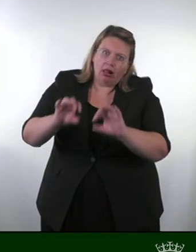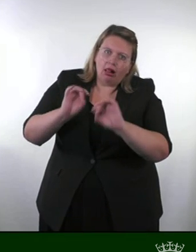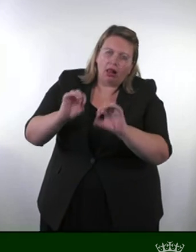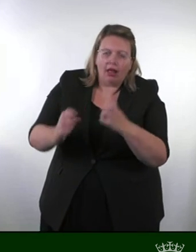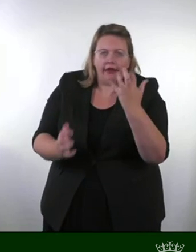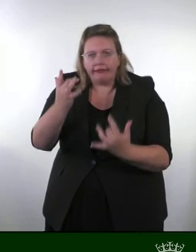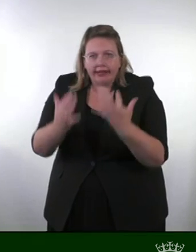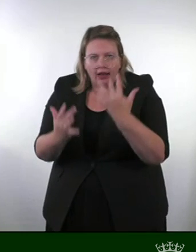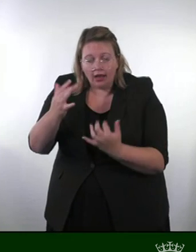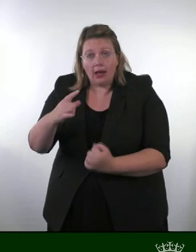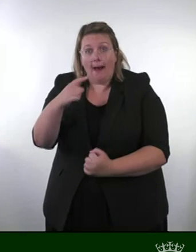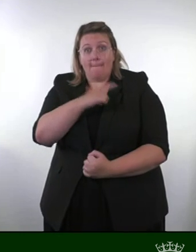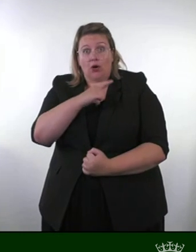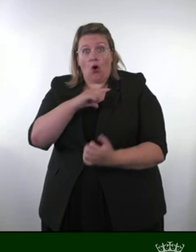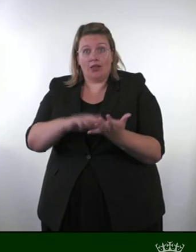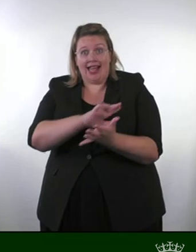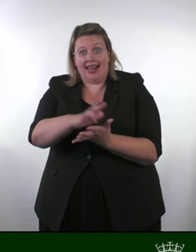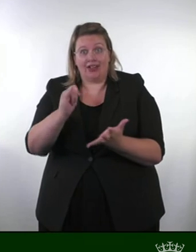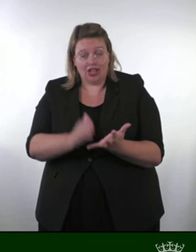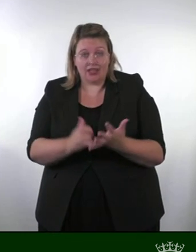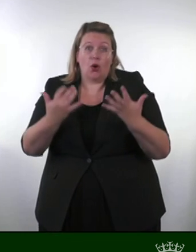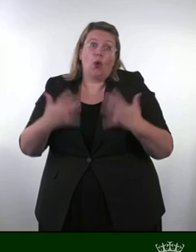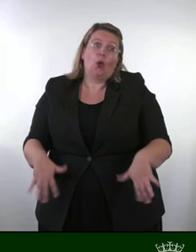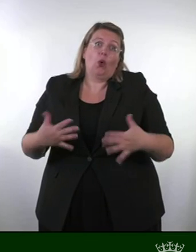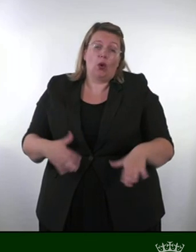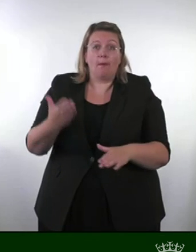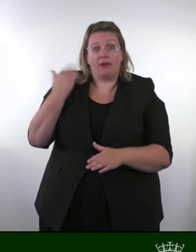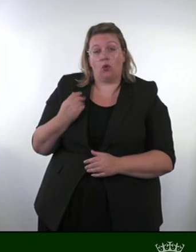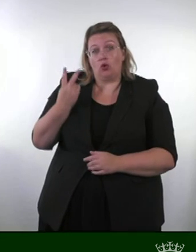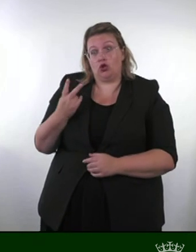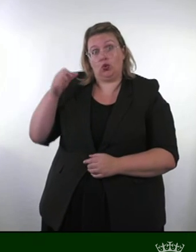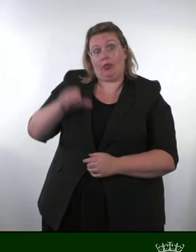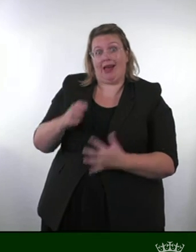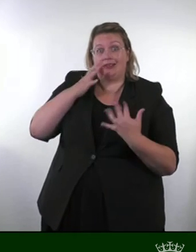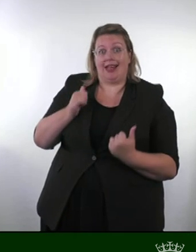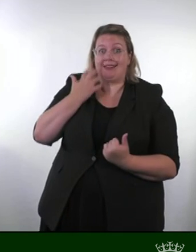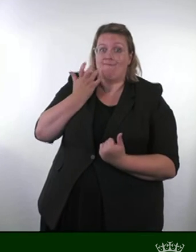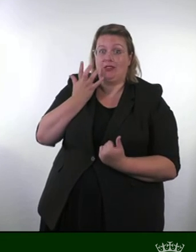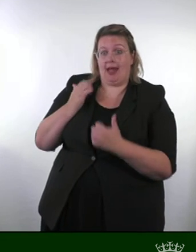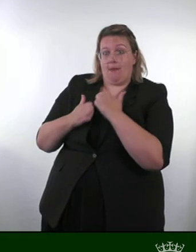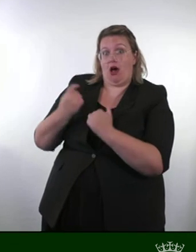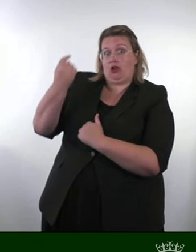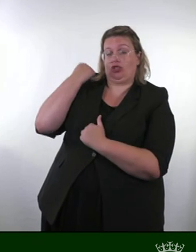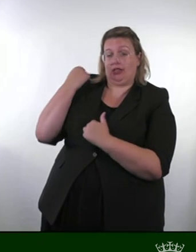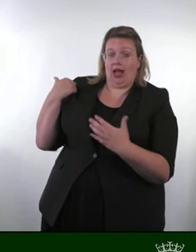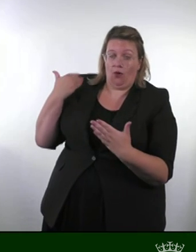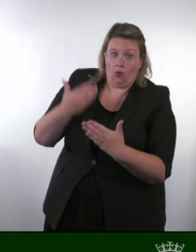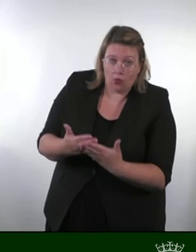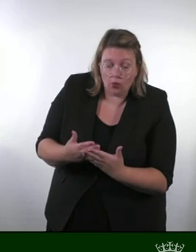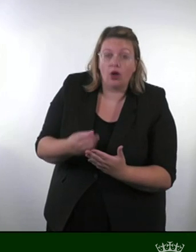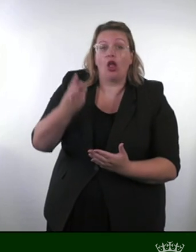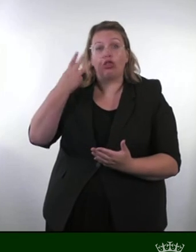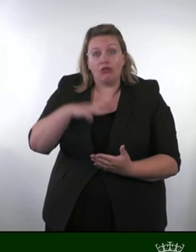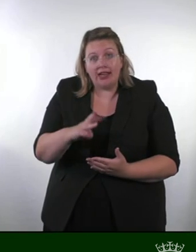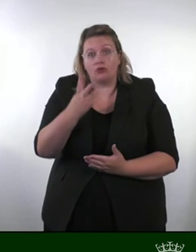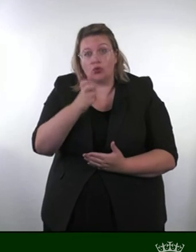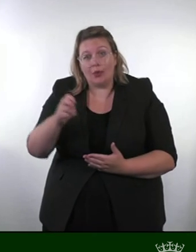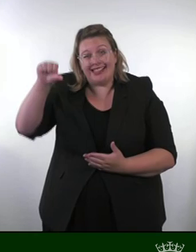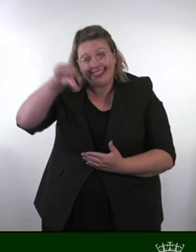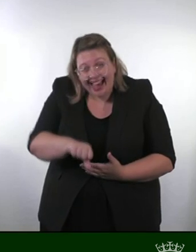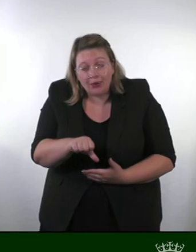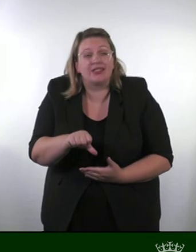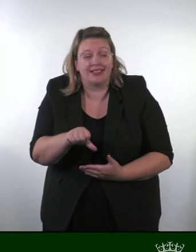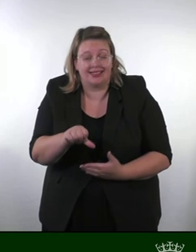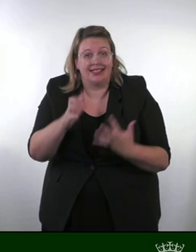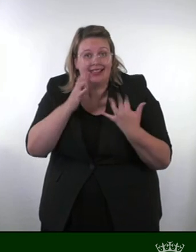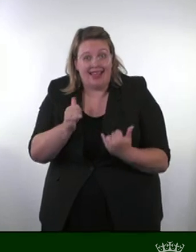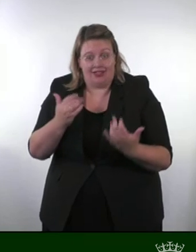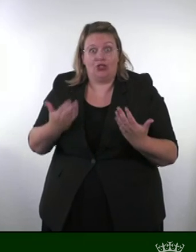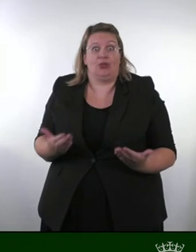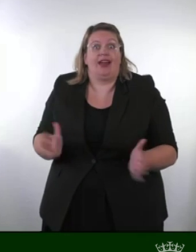Thanks to the heroic efforts of NHS Test and Trace, we have gone up from 2,000 tests a day in March to 320,000 a day today.